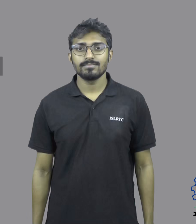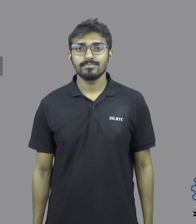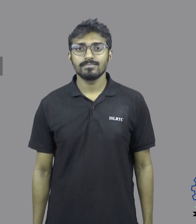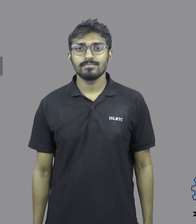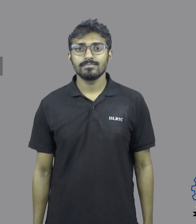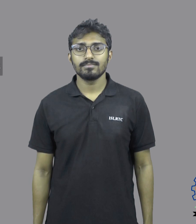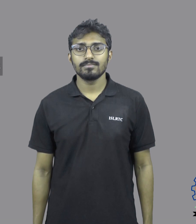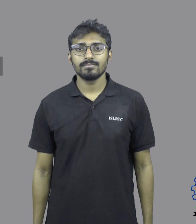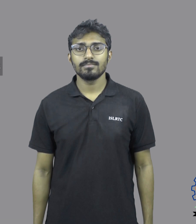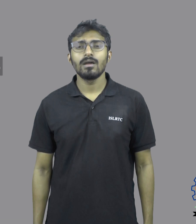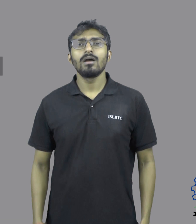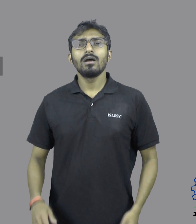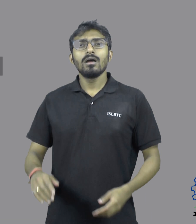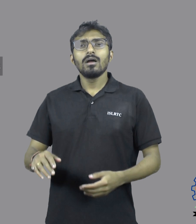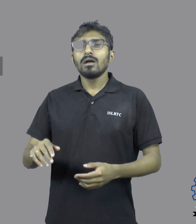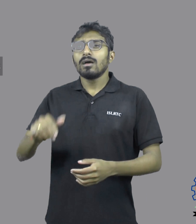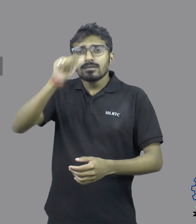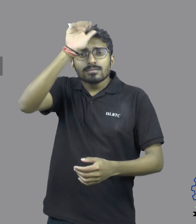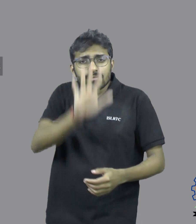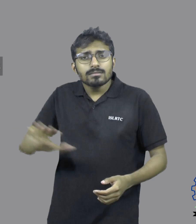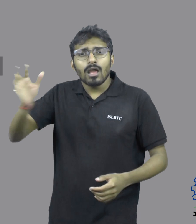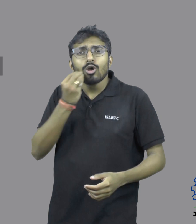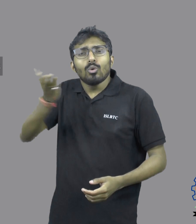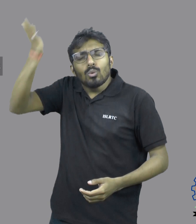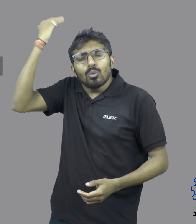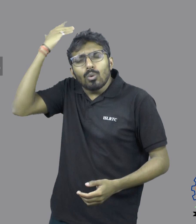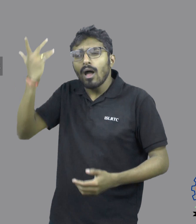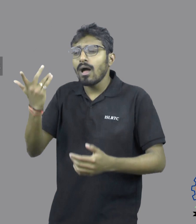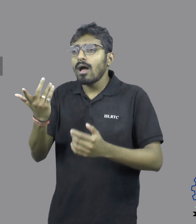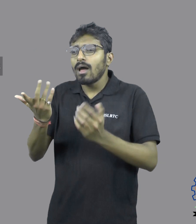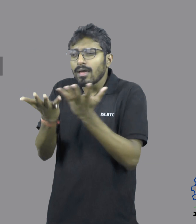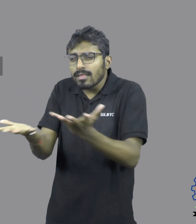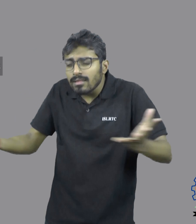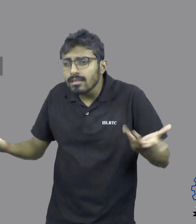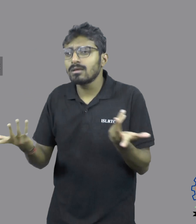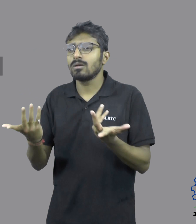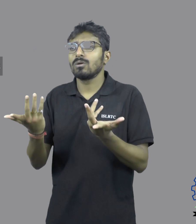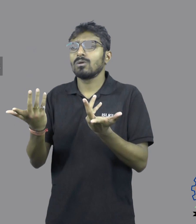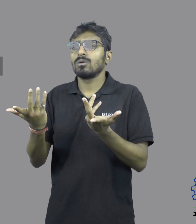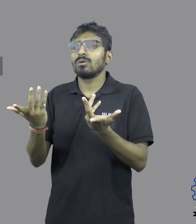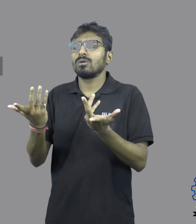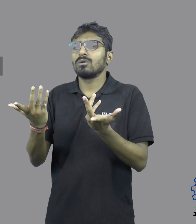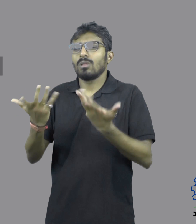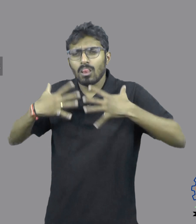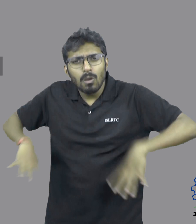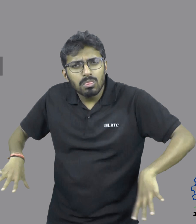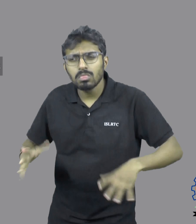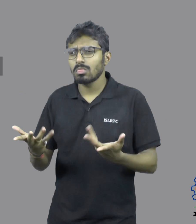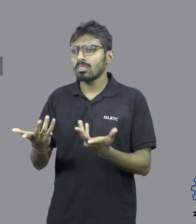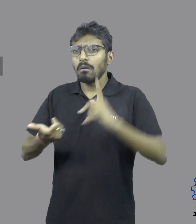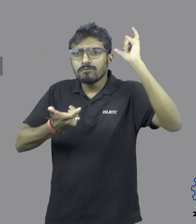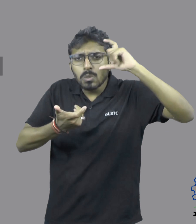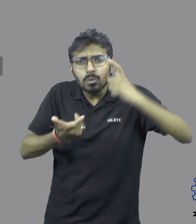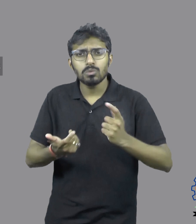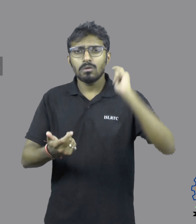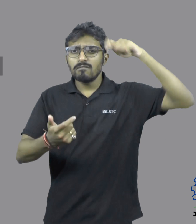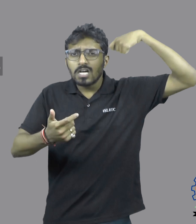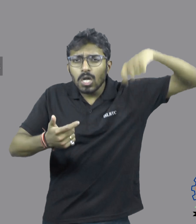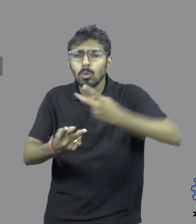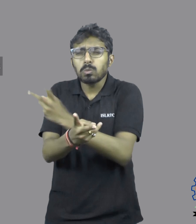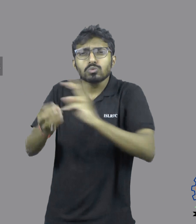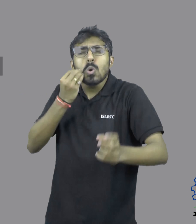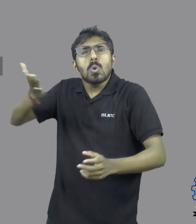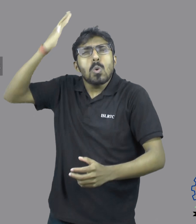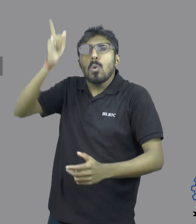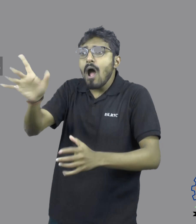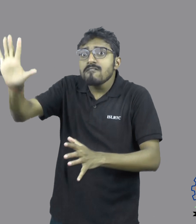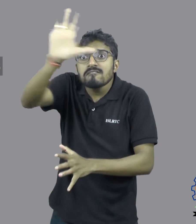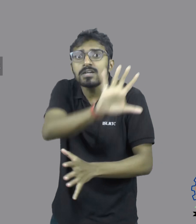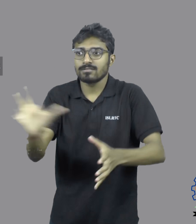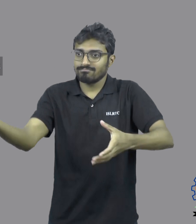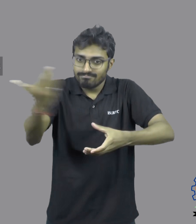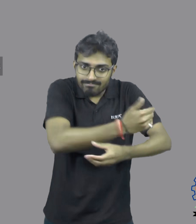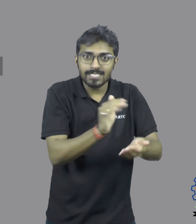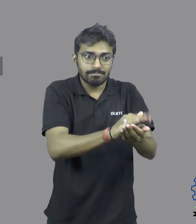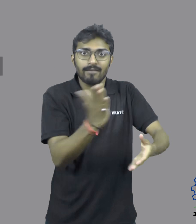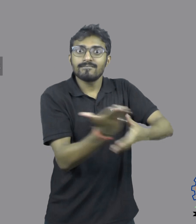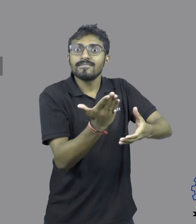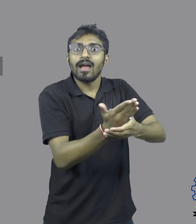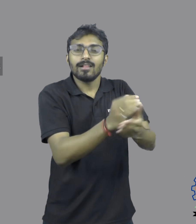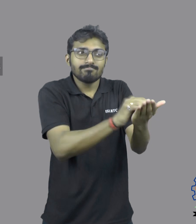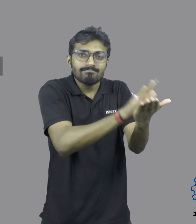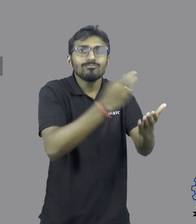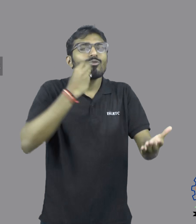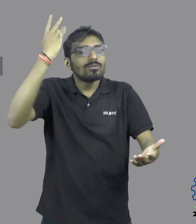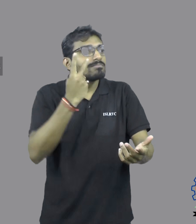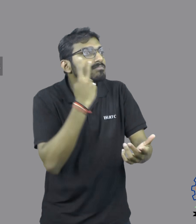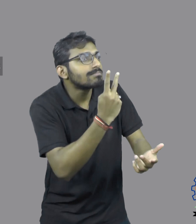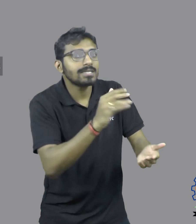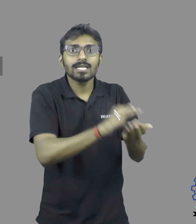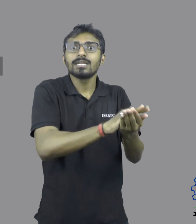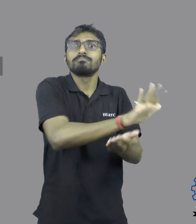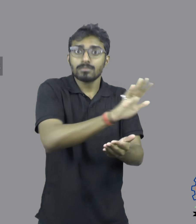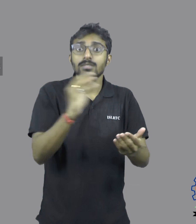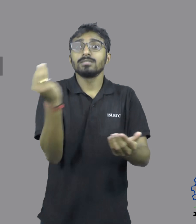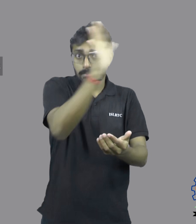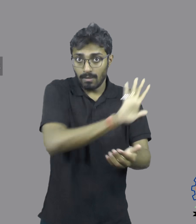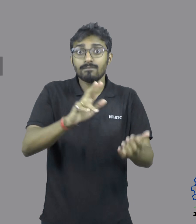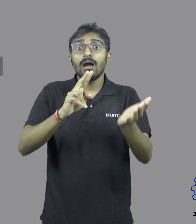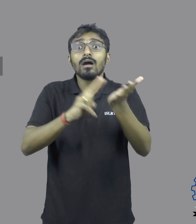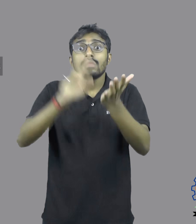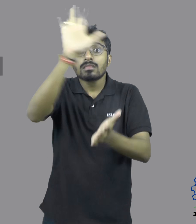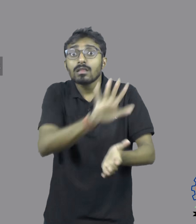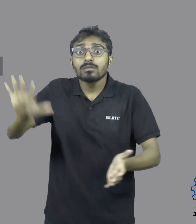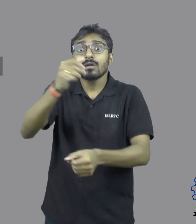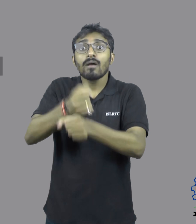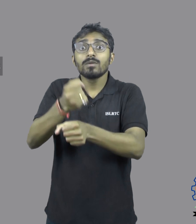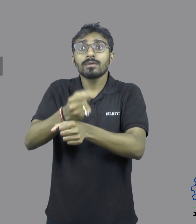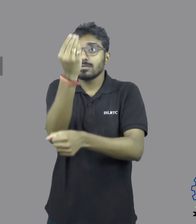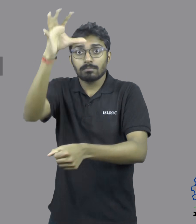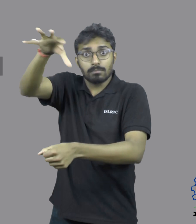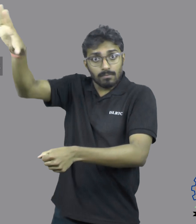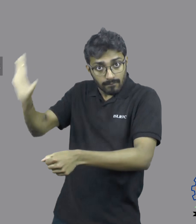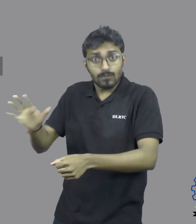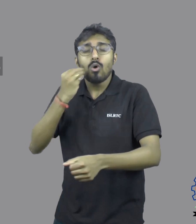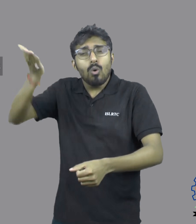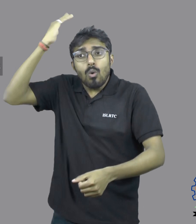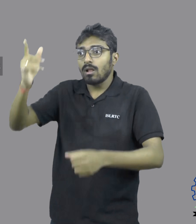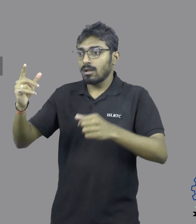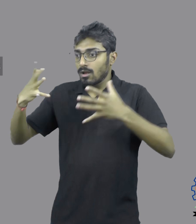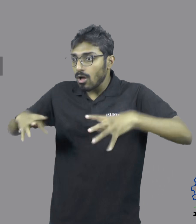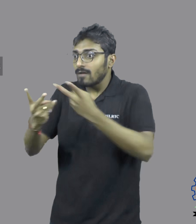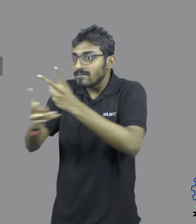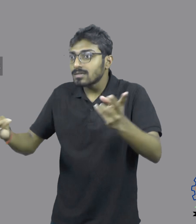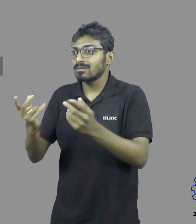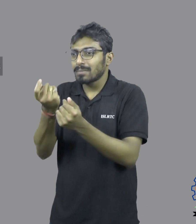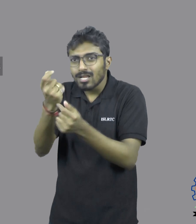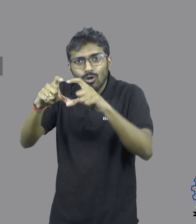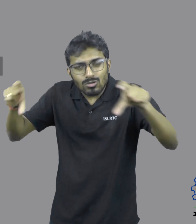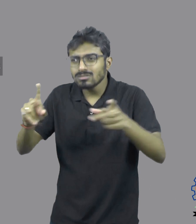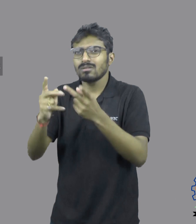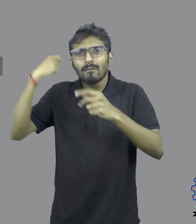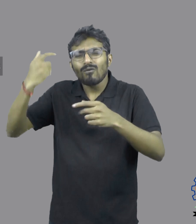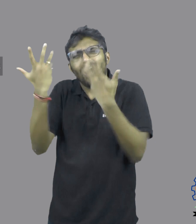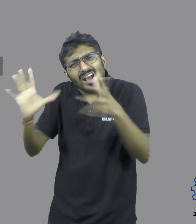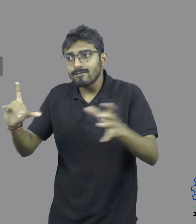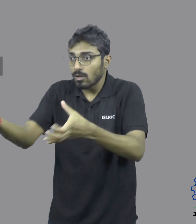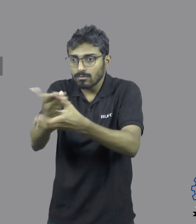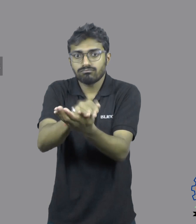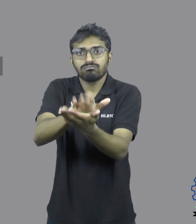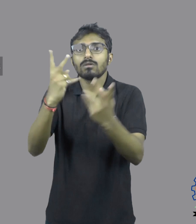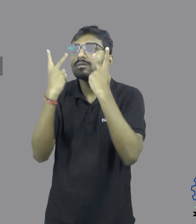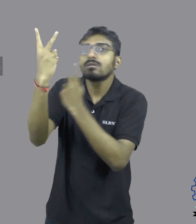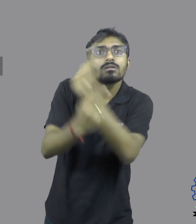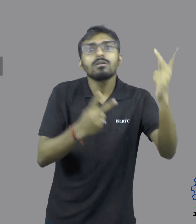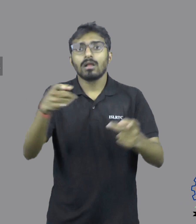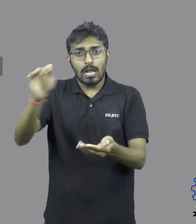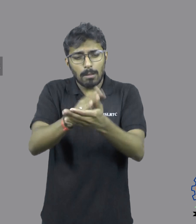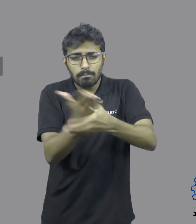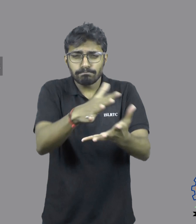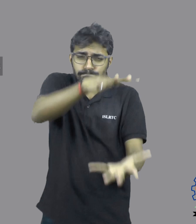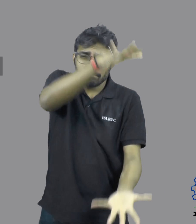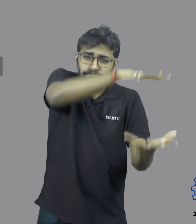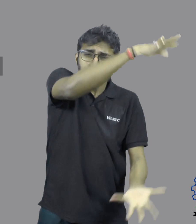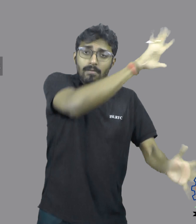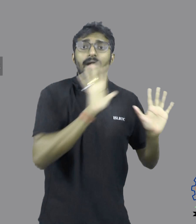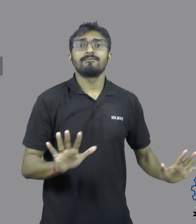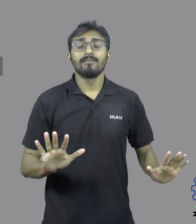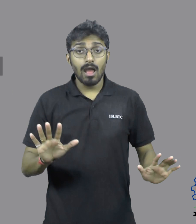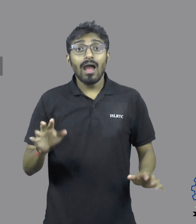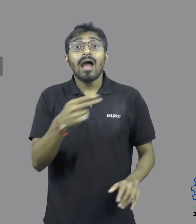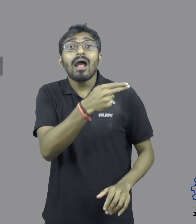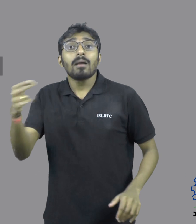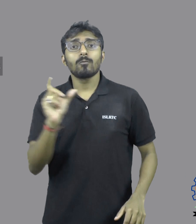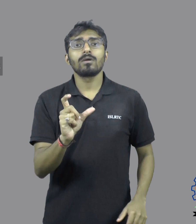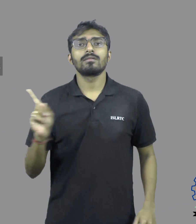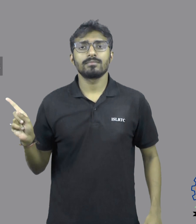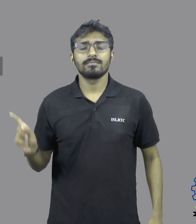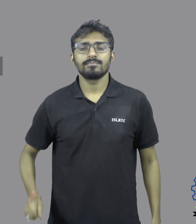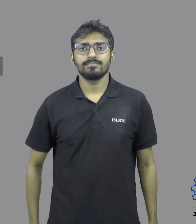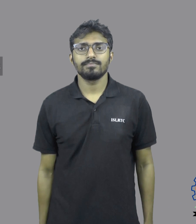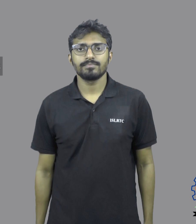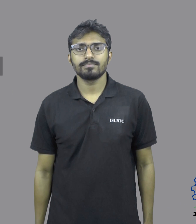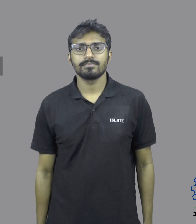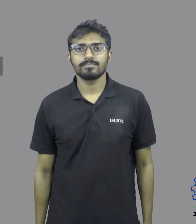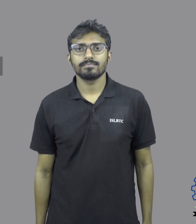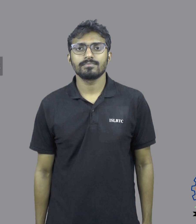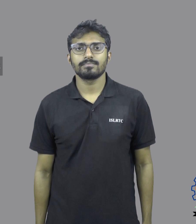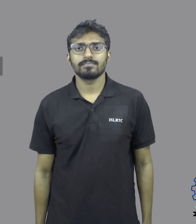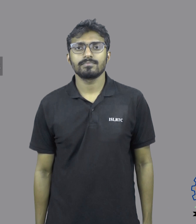National Archives